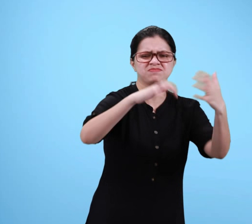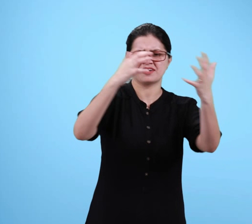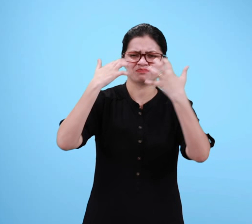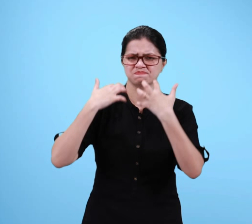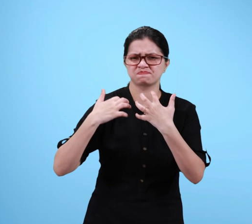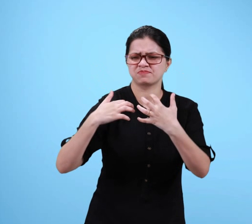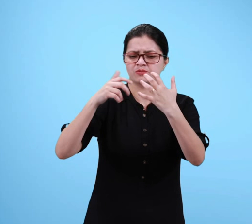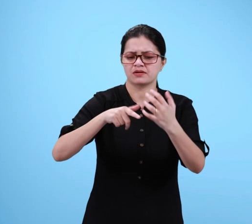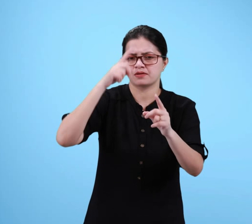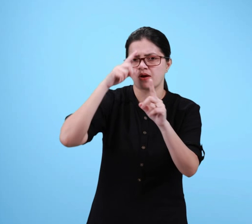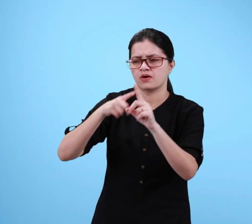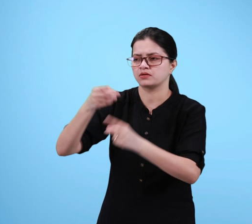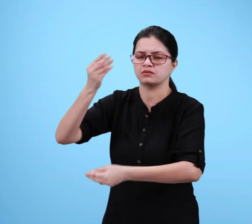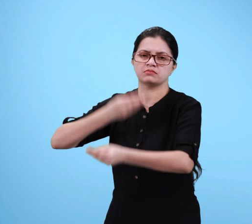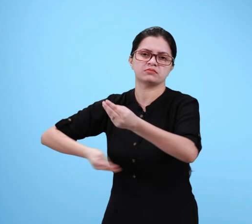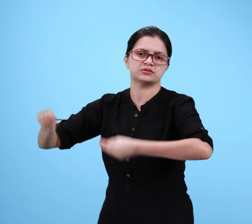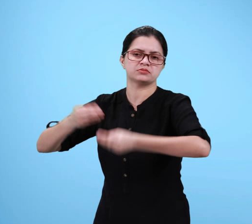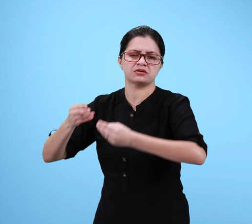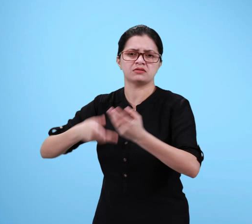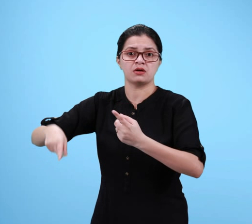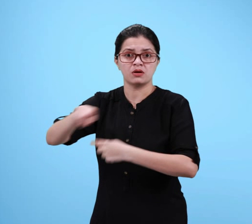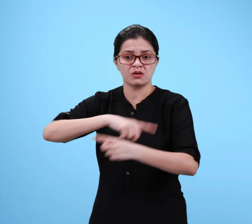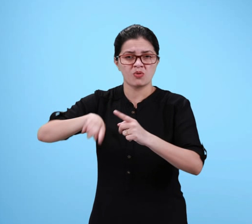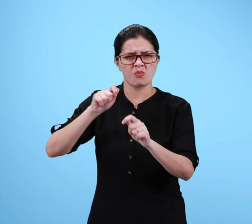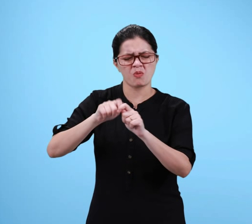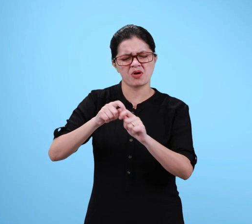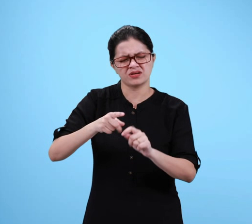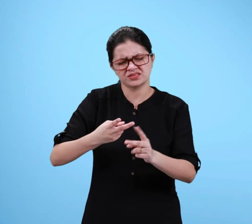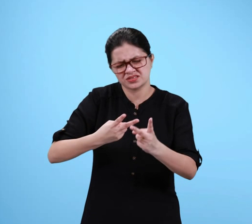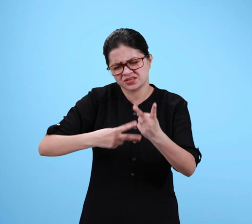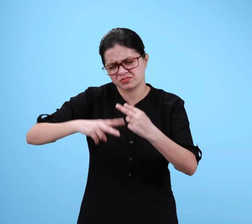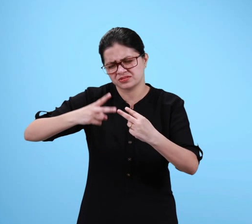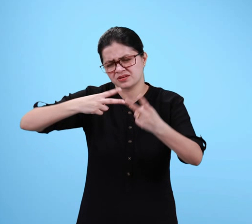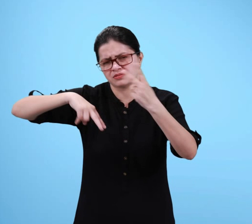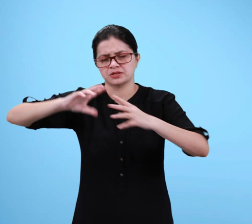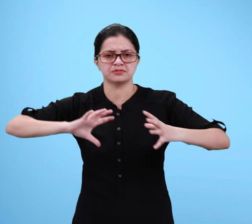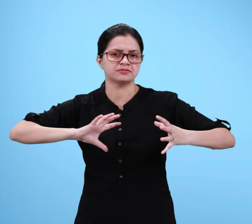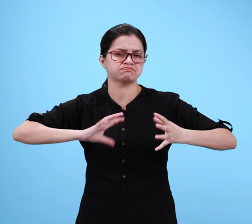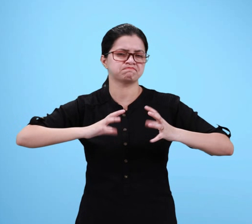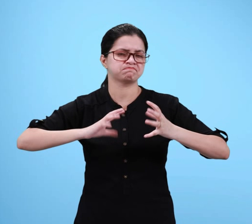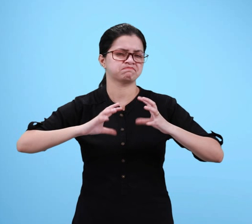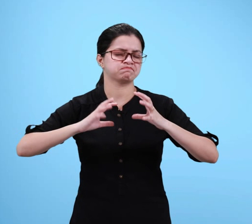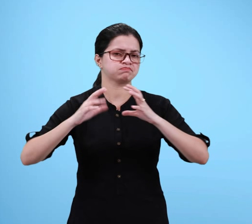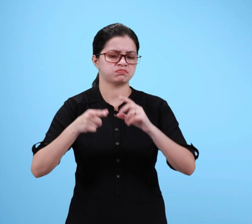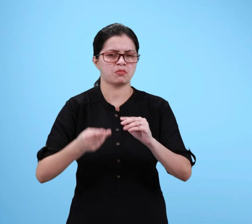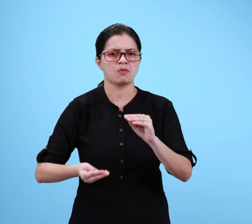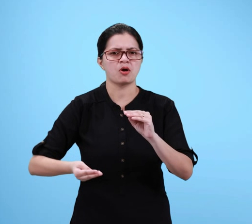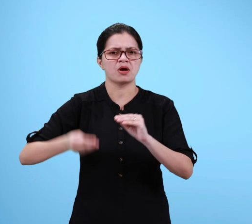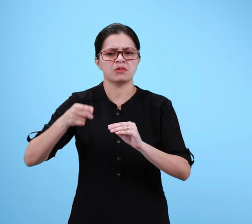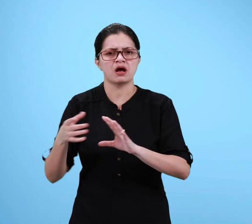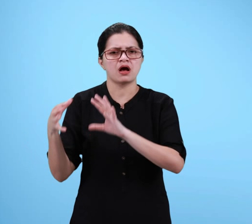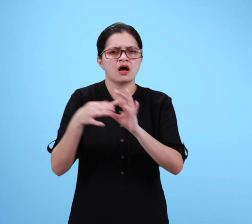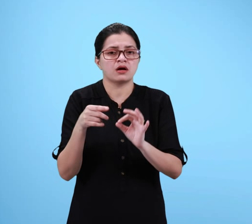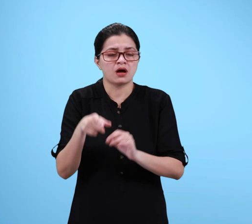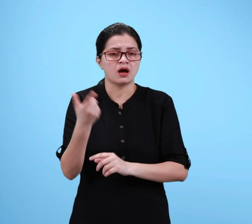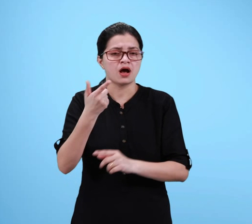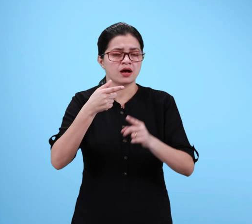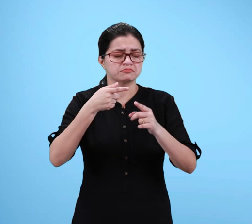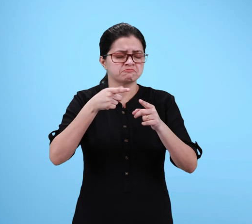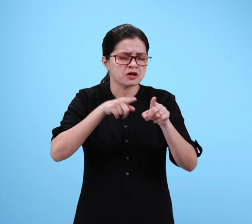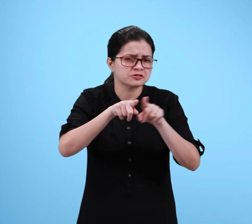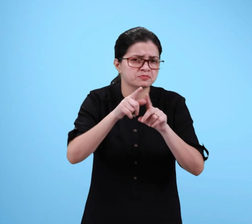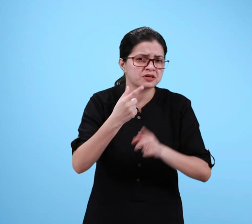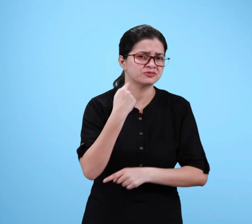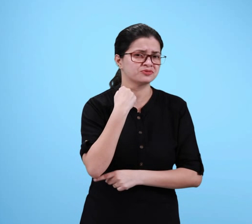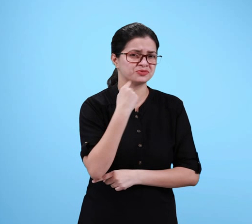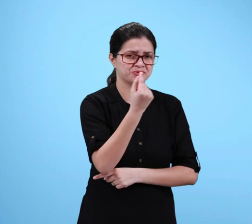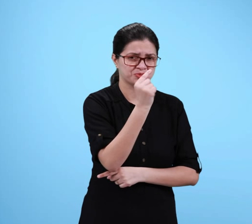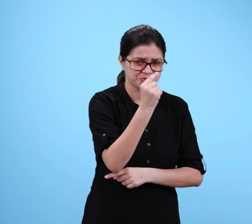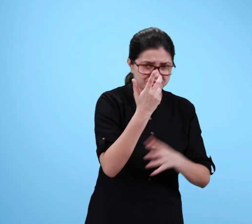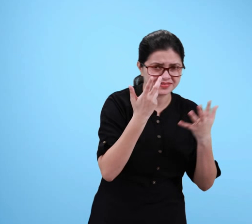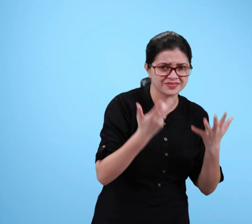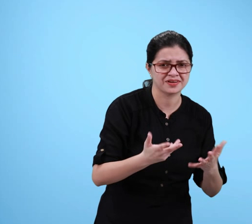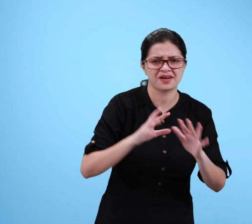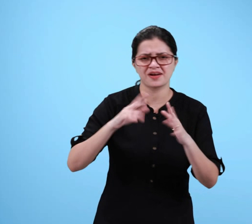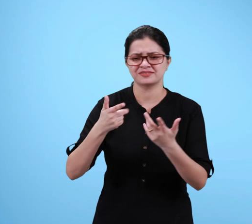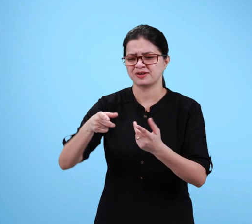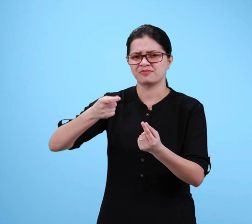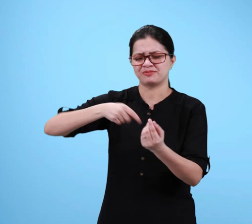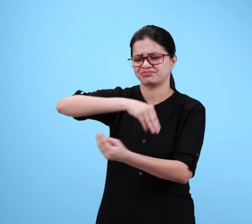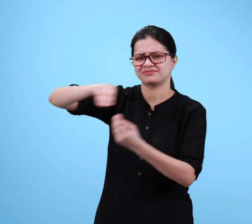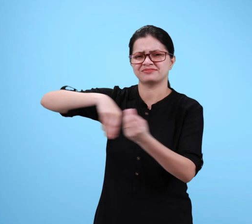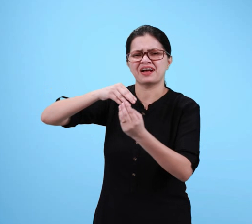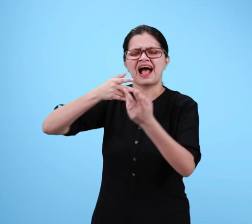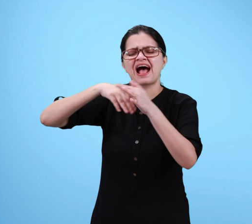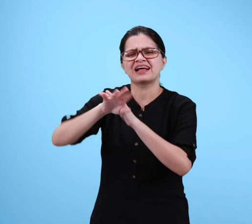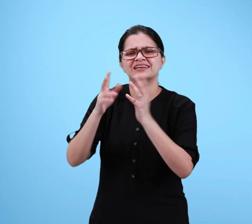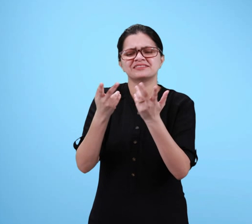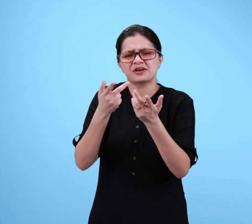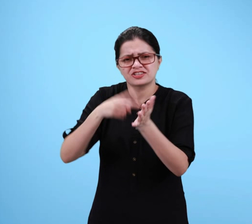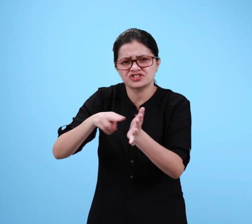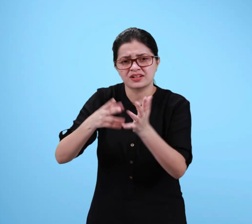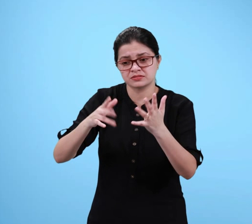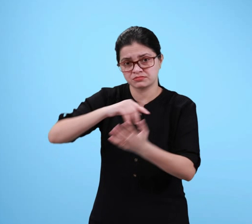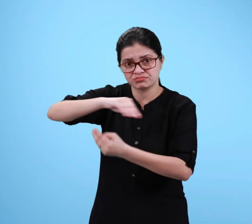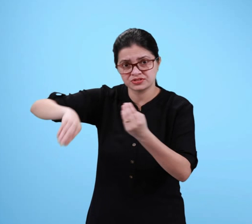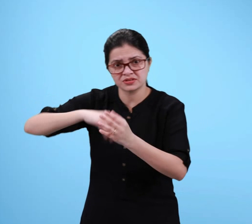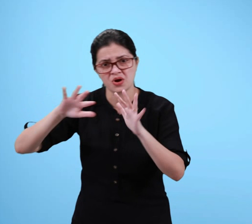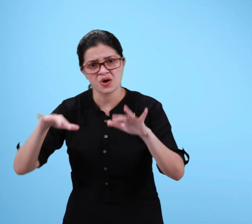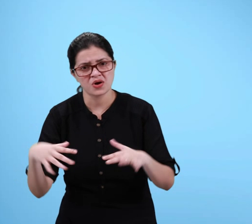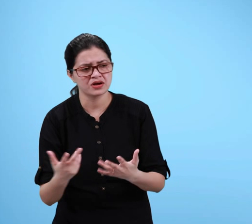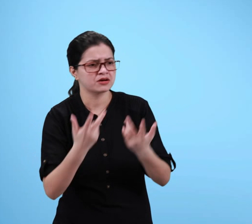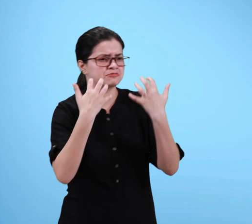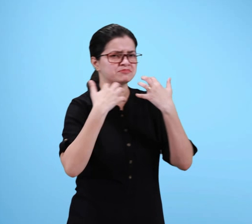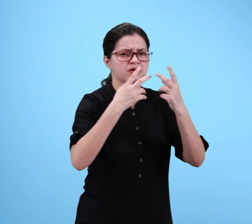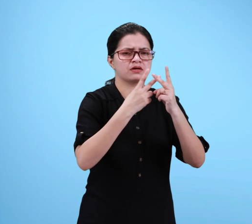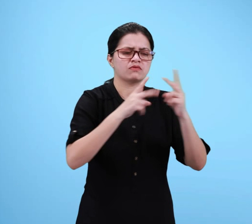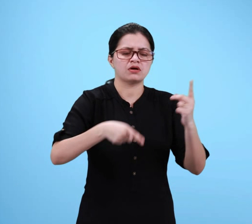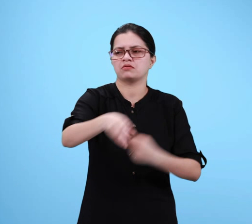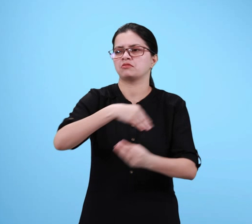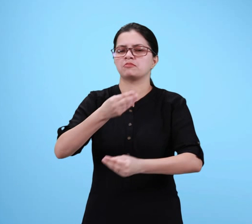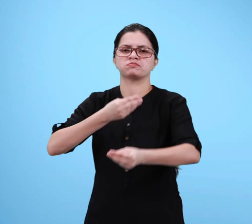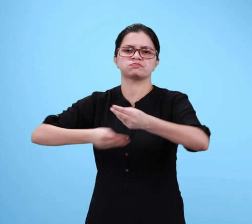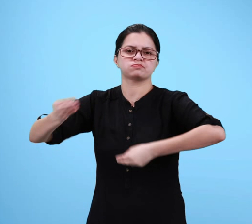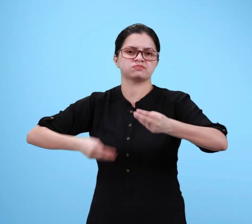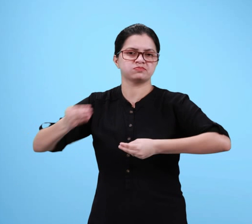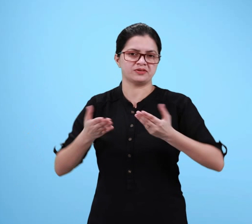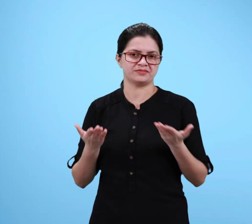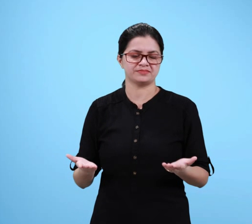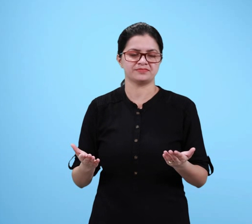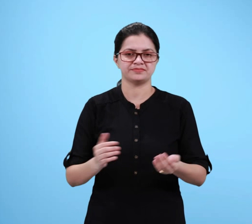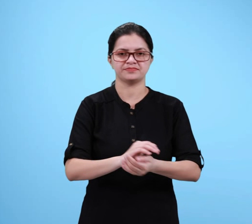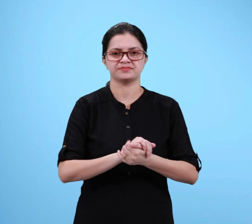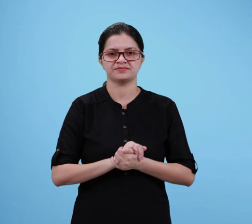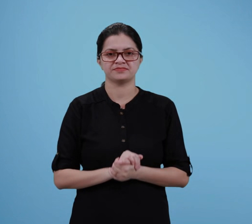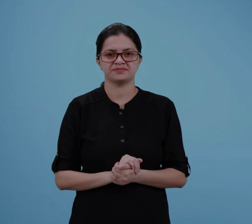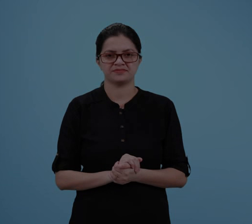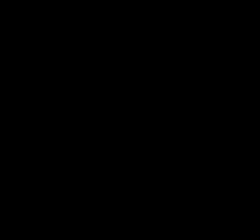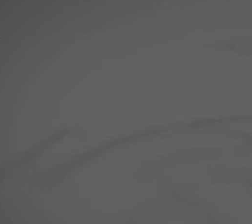by machines. Commercial farming includes commercial grain farming, mixed farming and plantation agriculture.